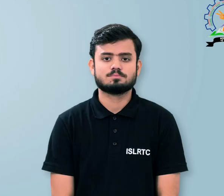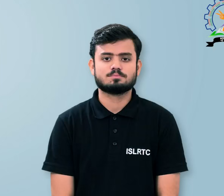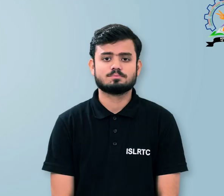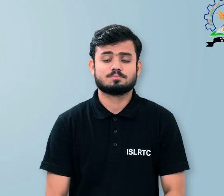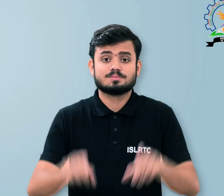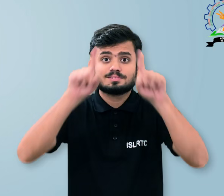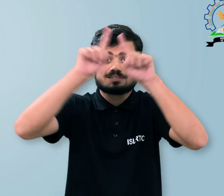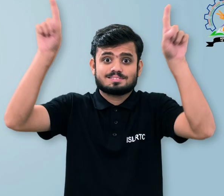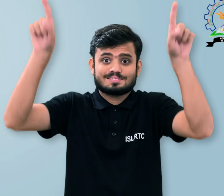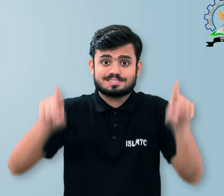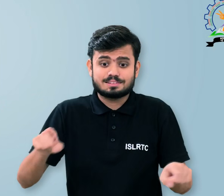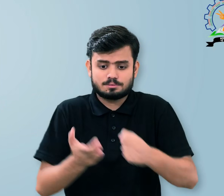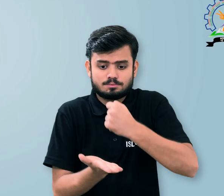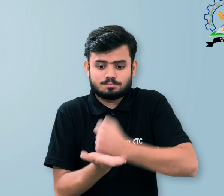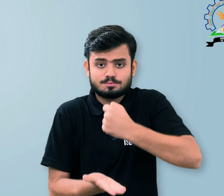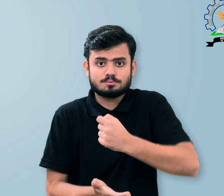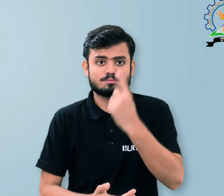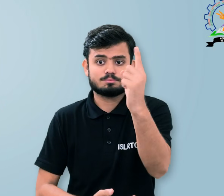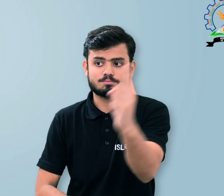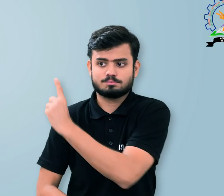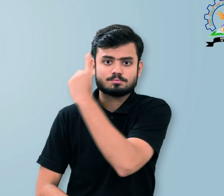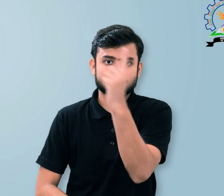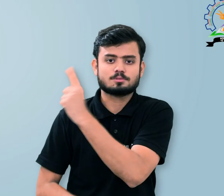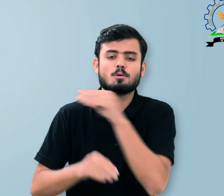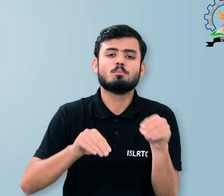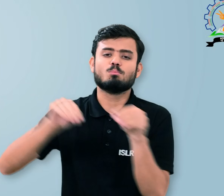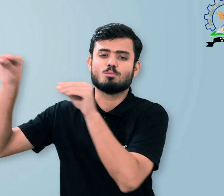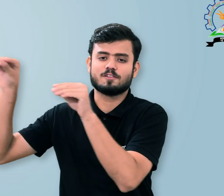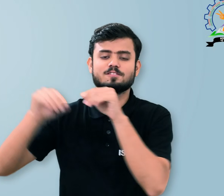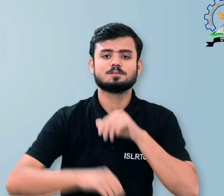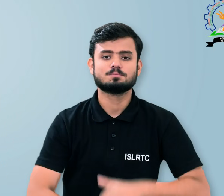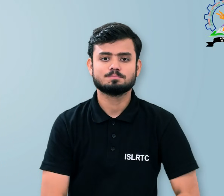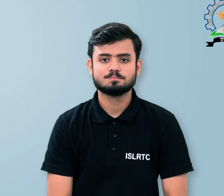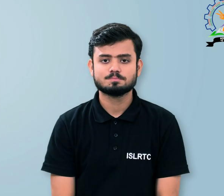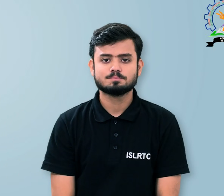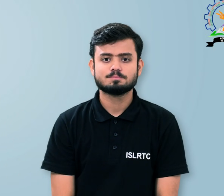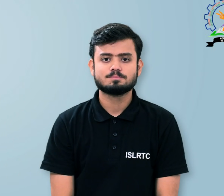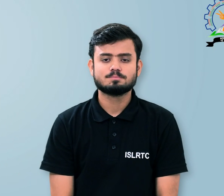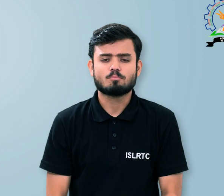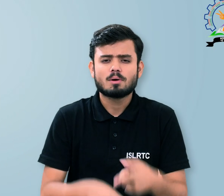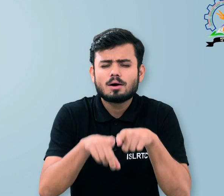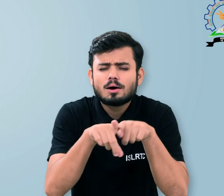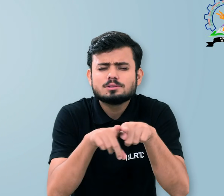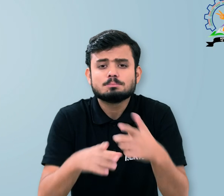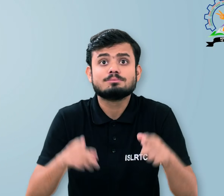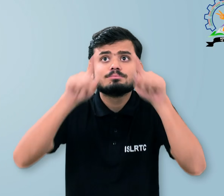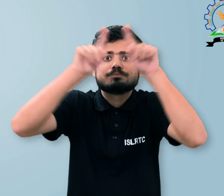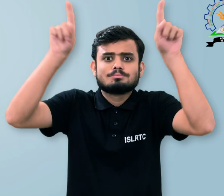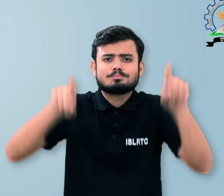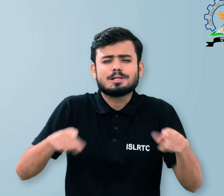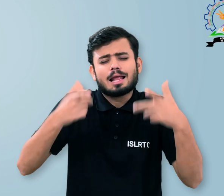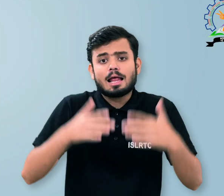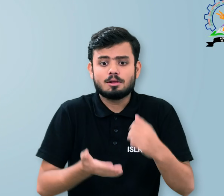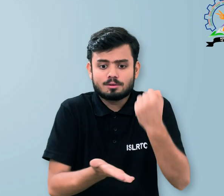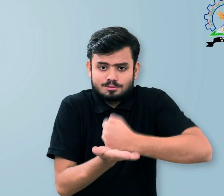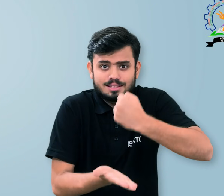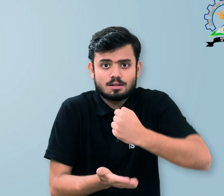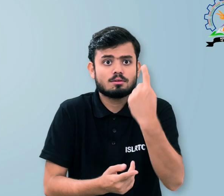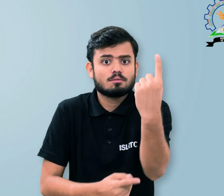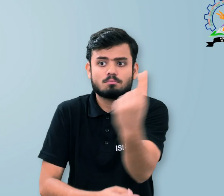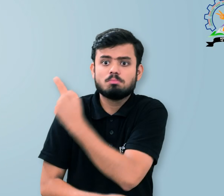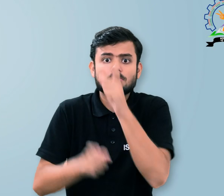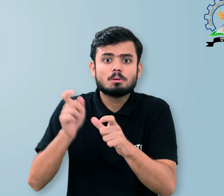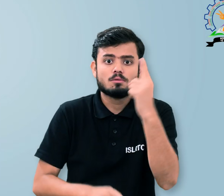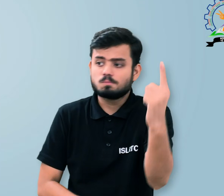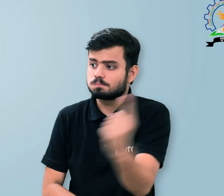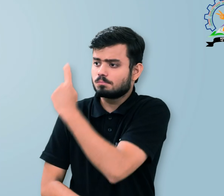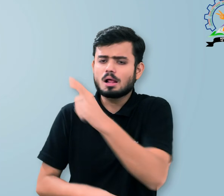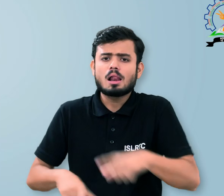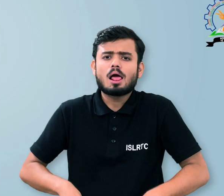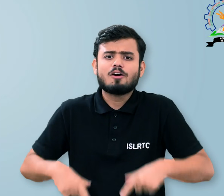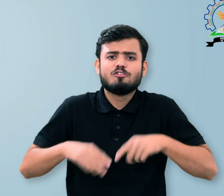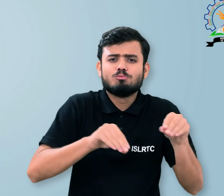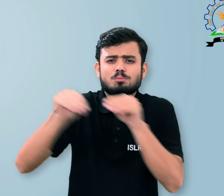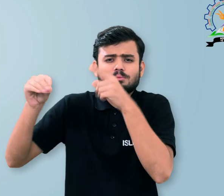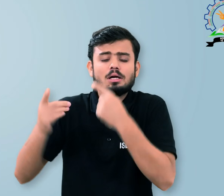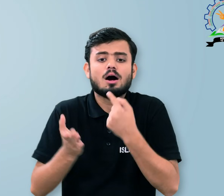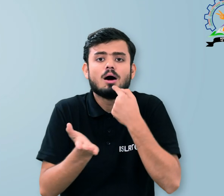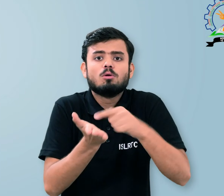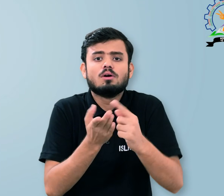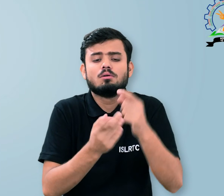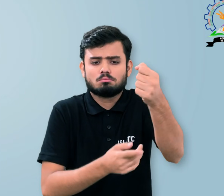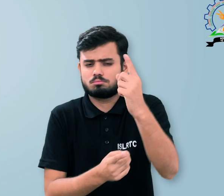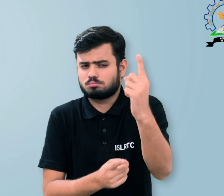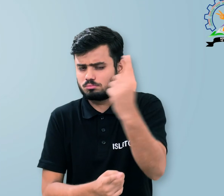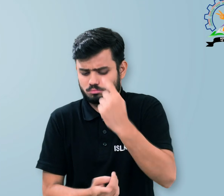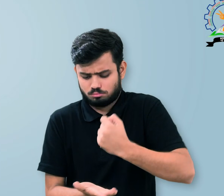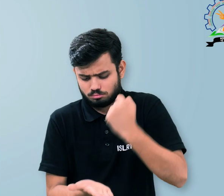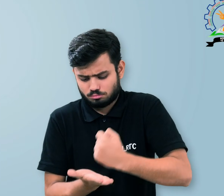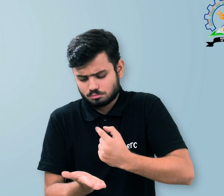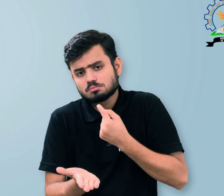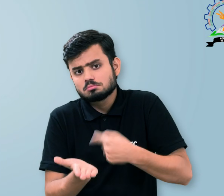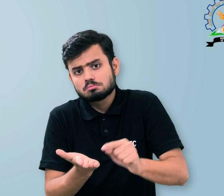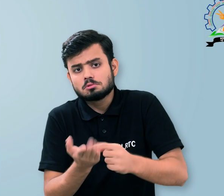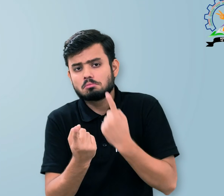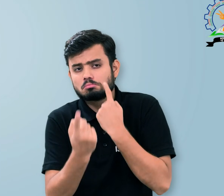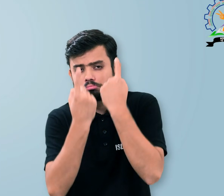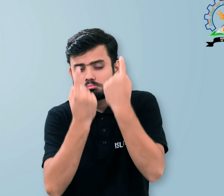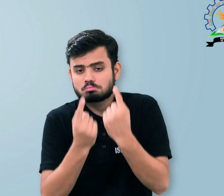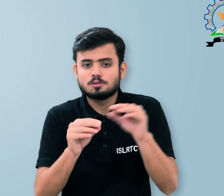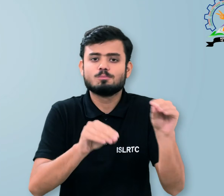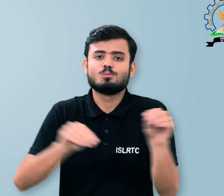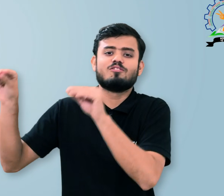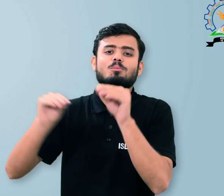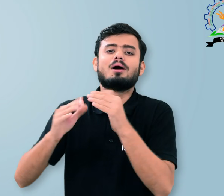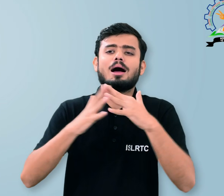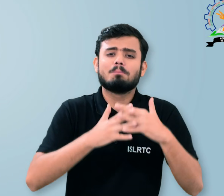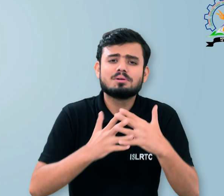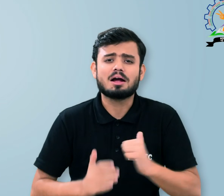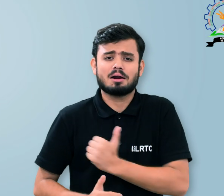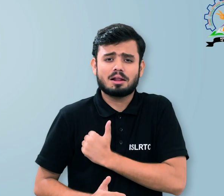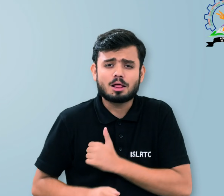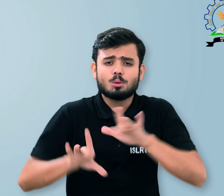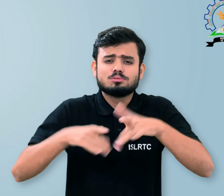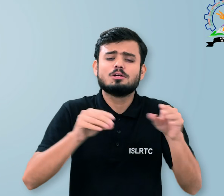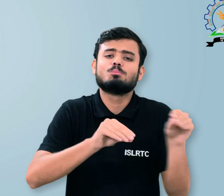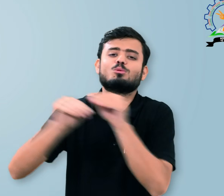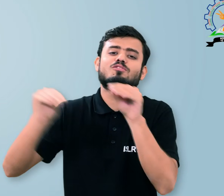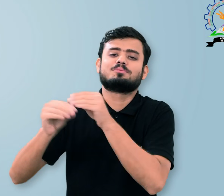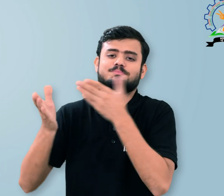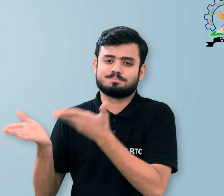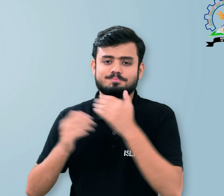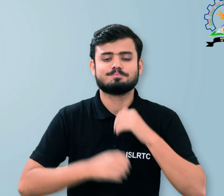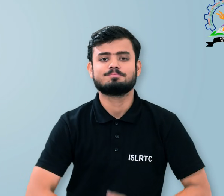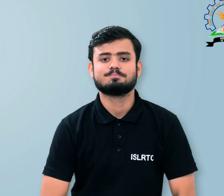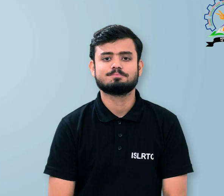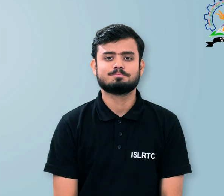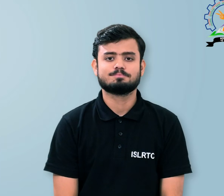Immigration The act of coming to live permanently in a foreign country.